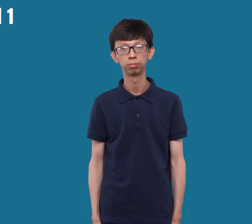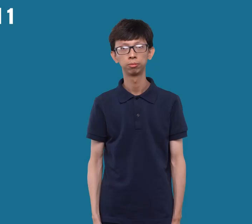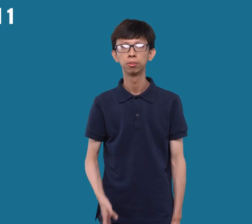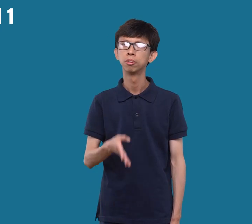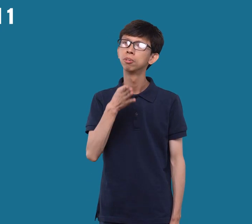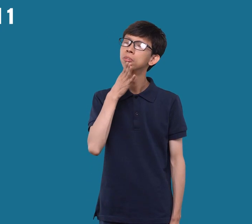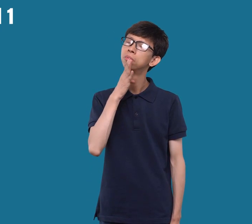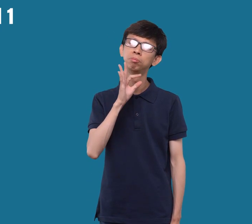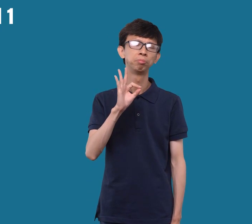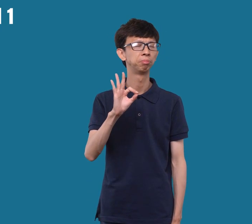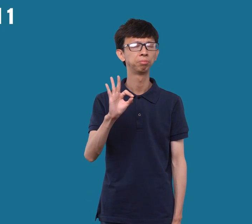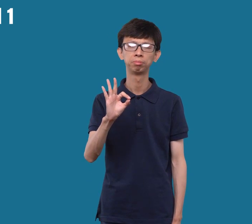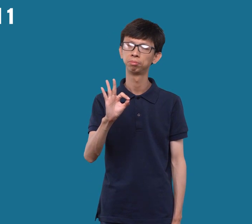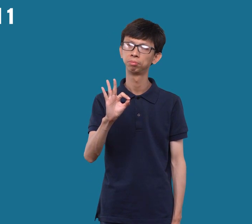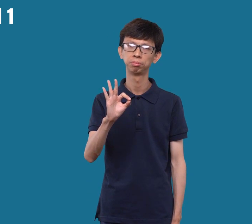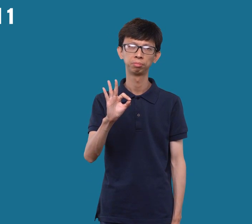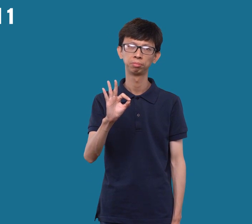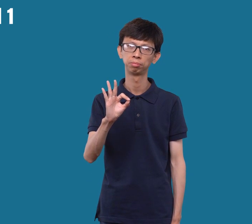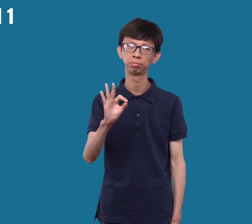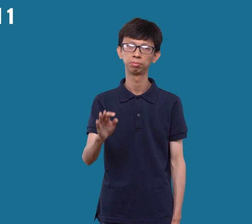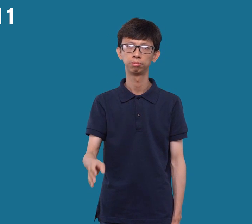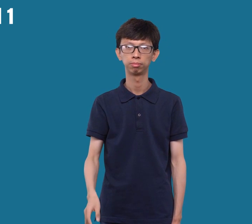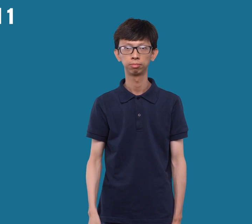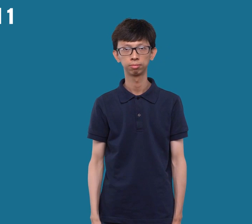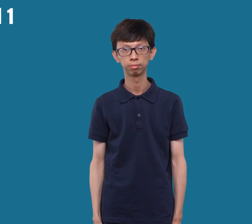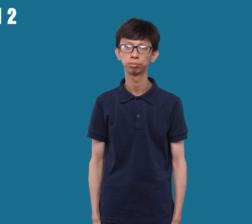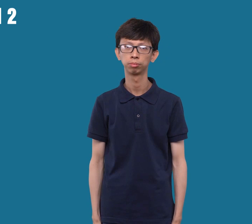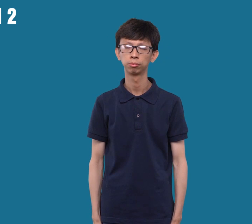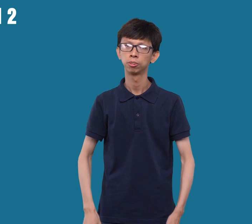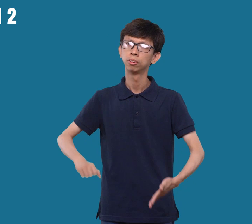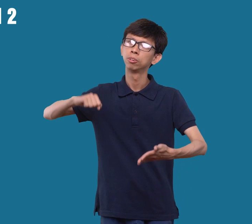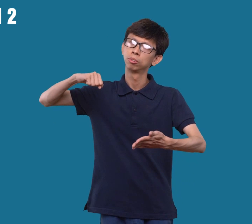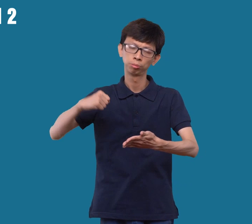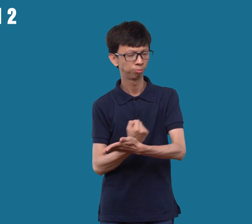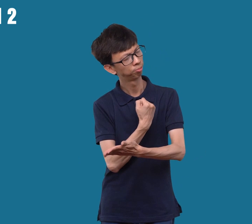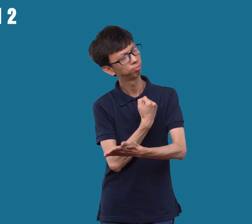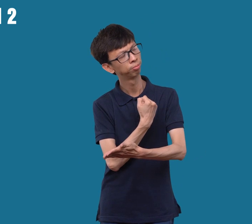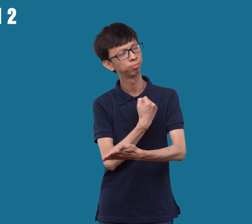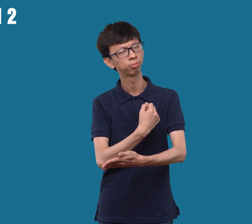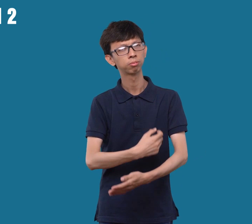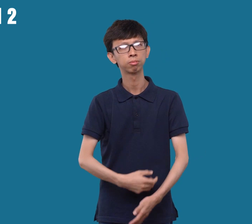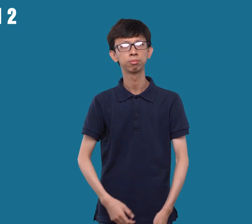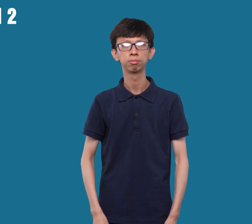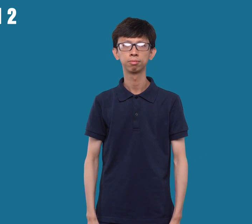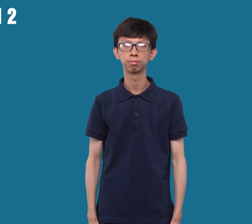tiếc